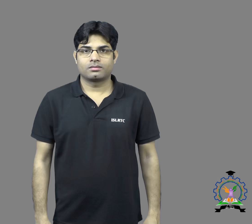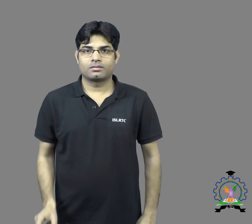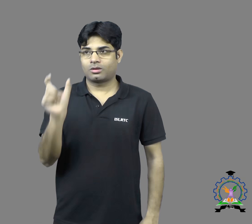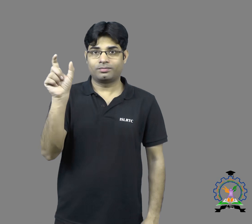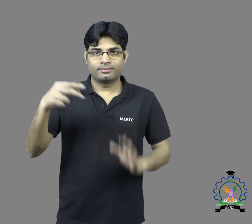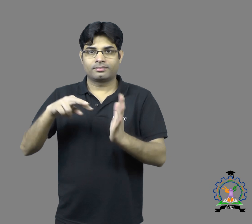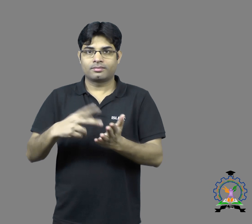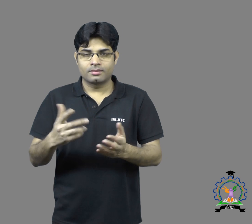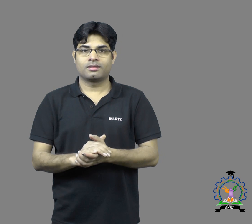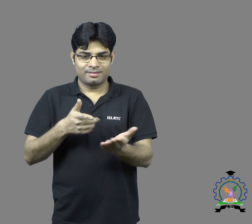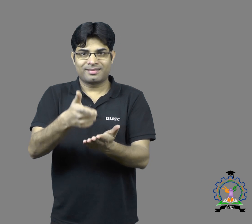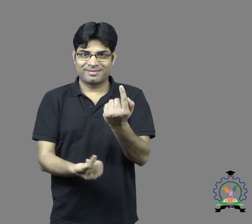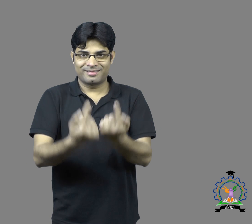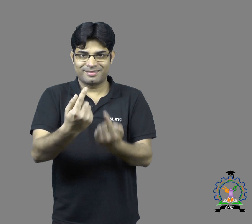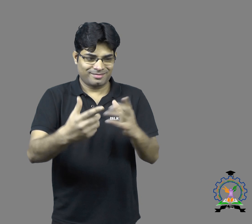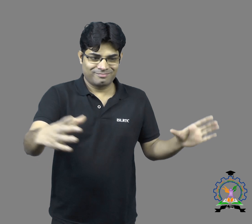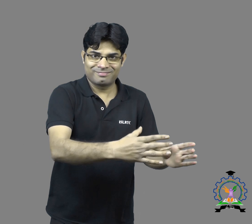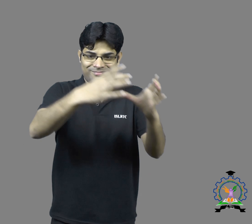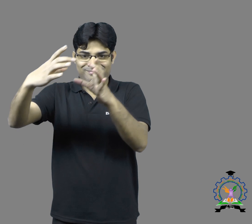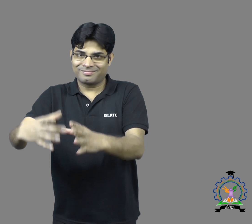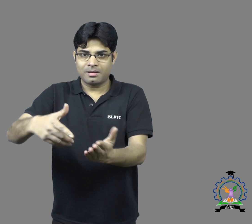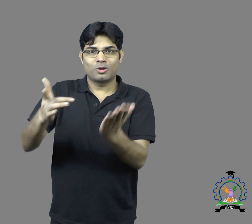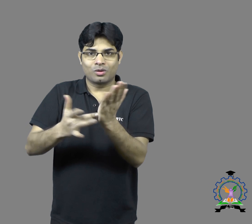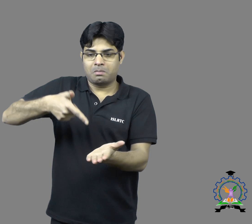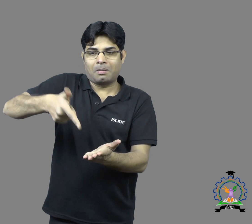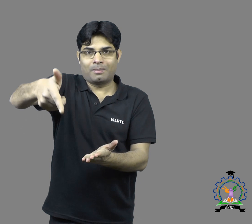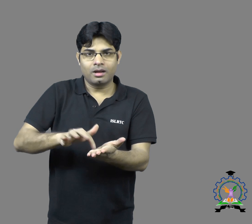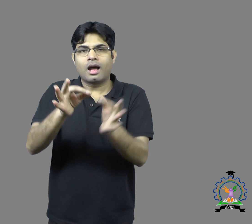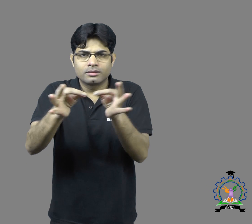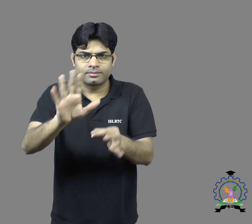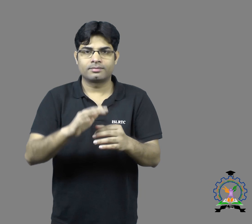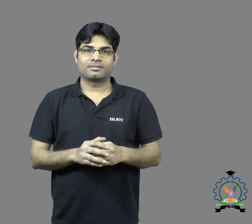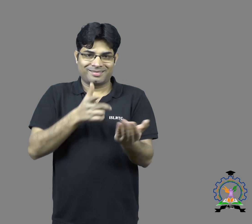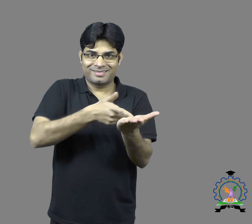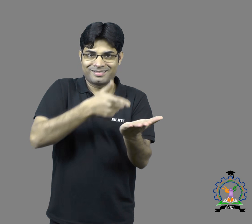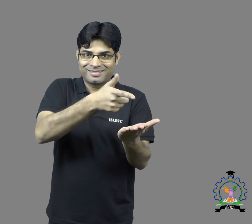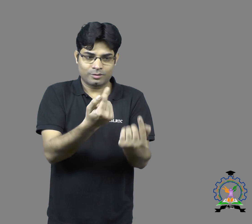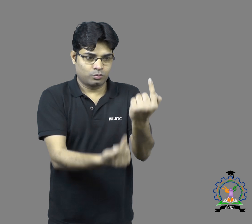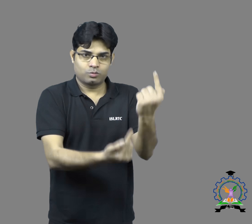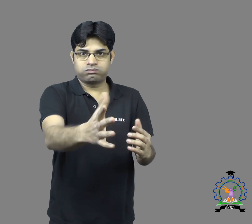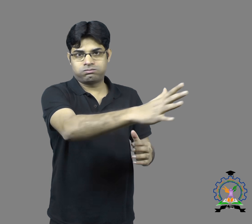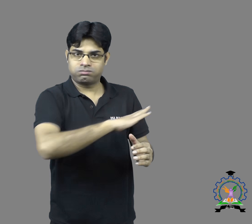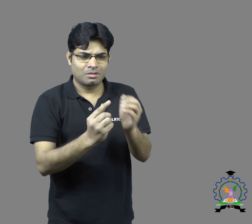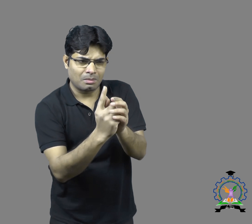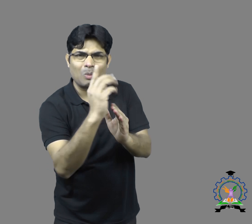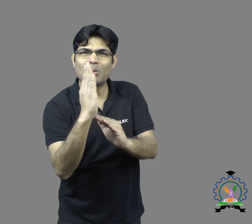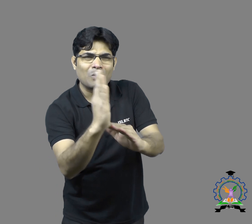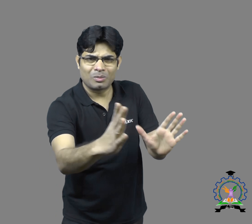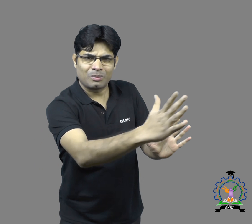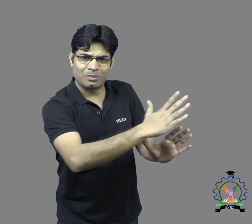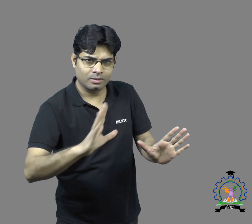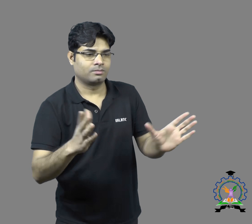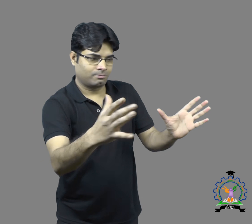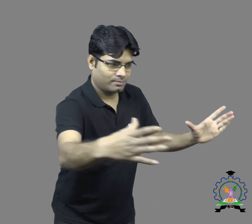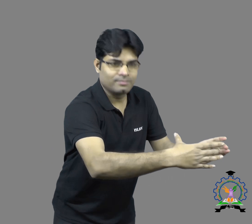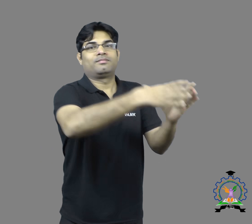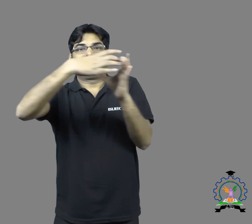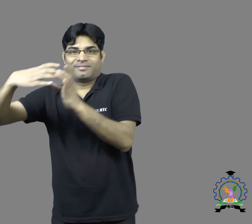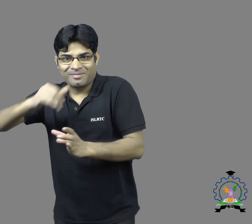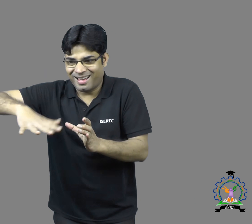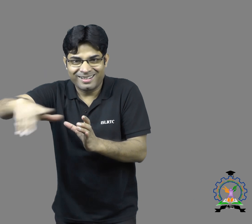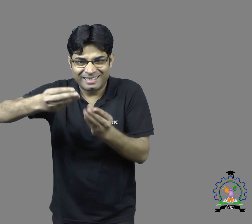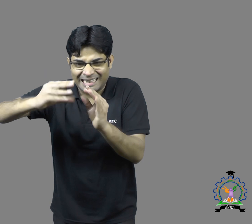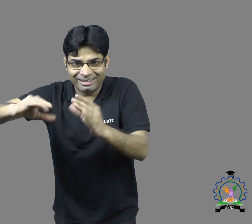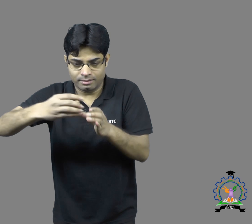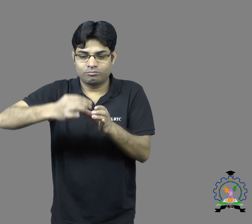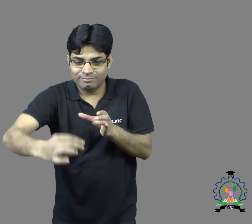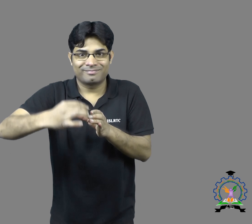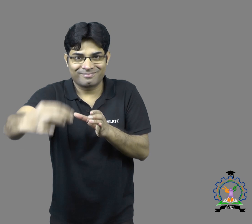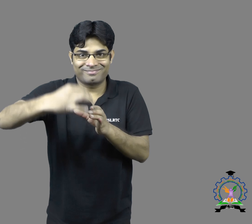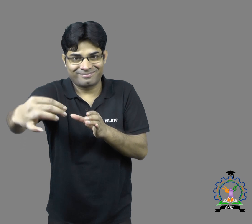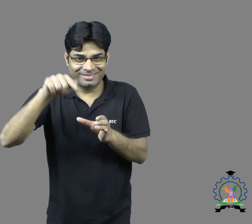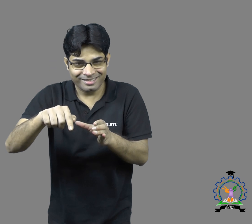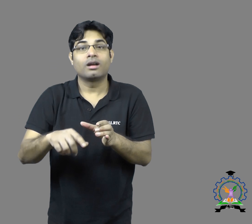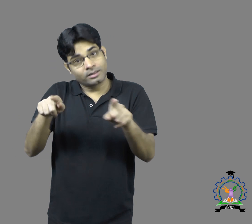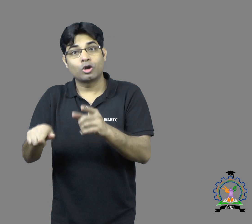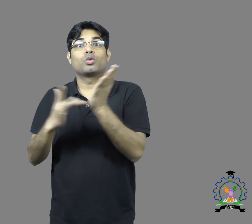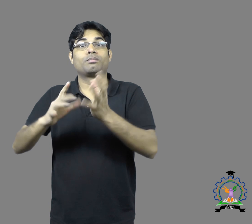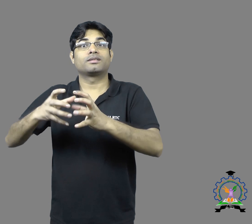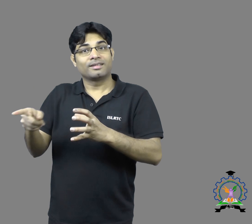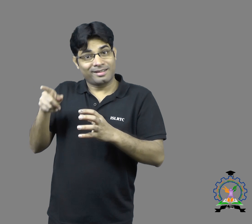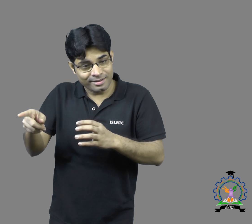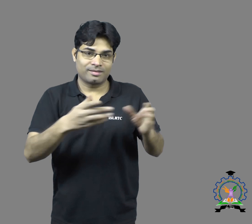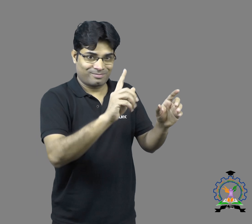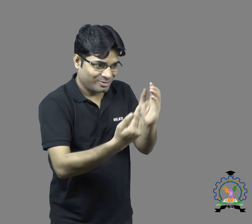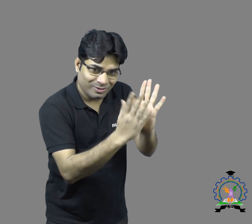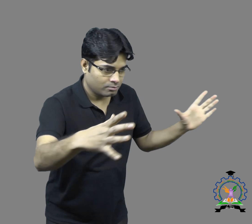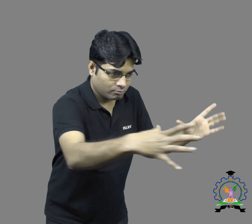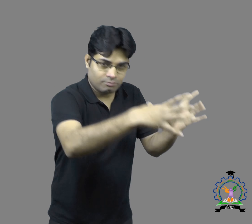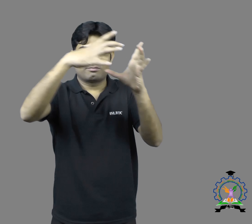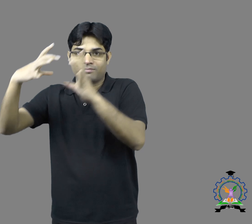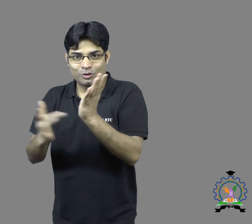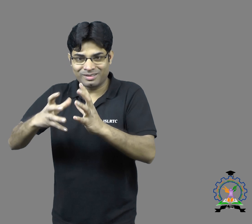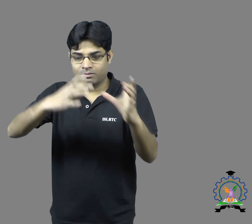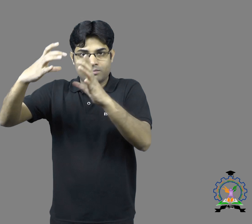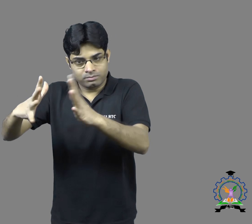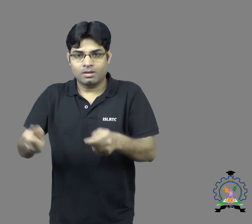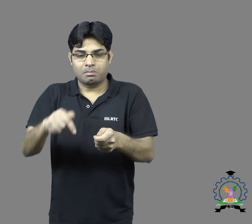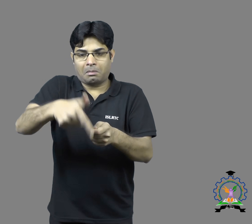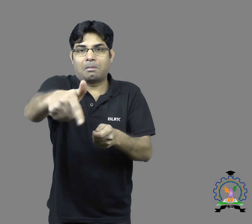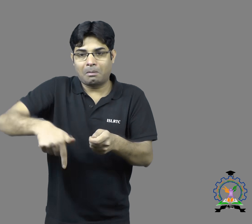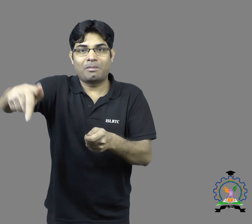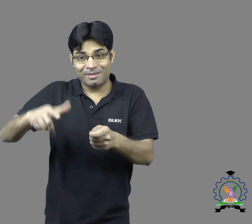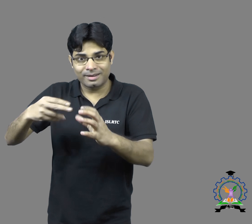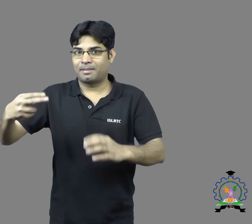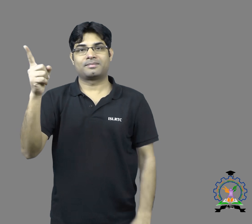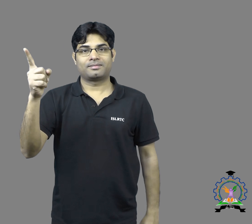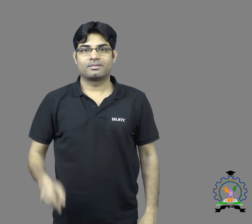Transplanter